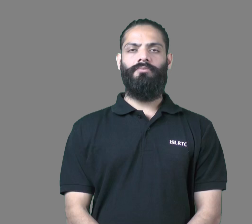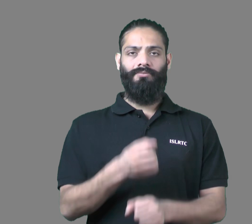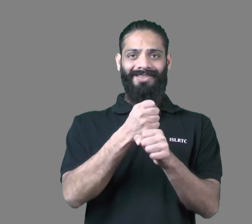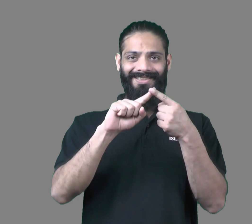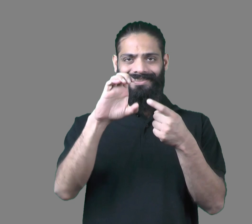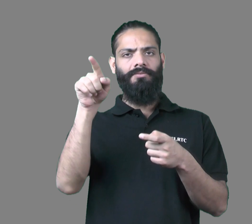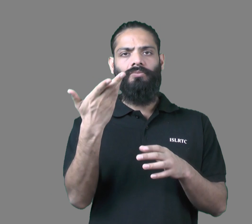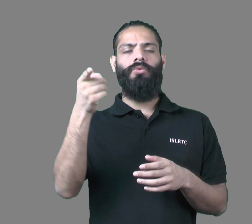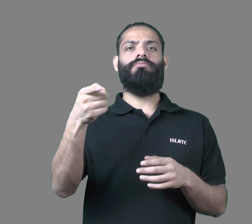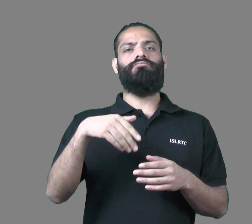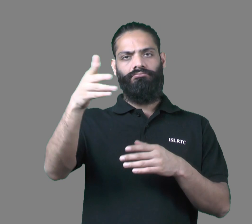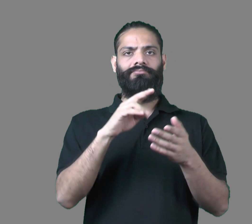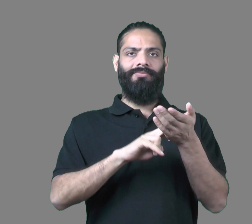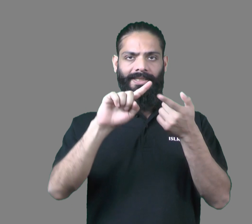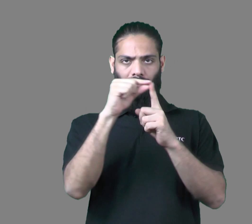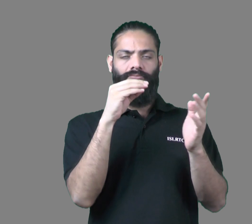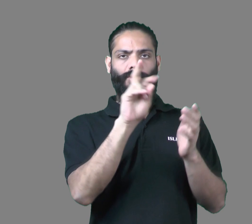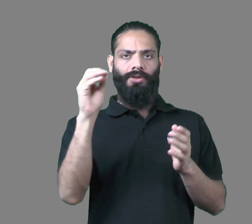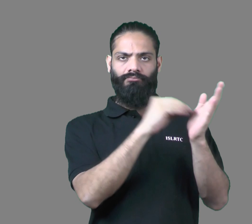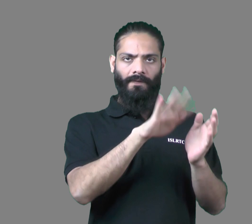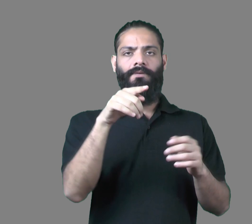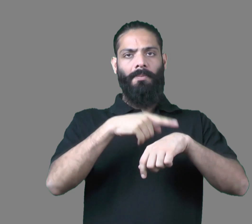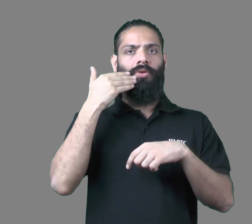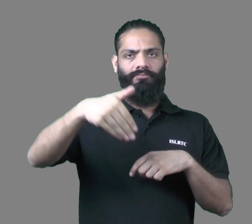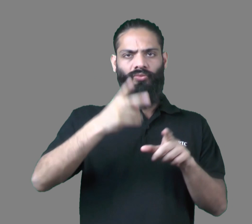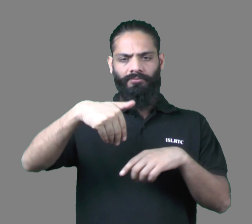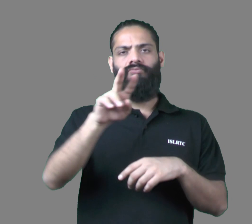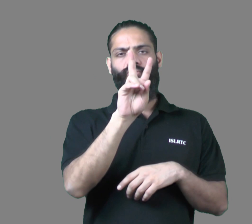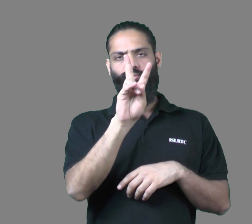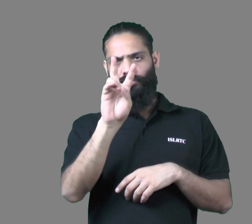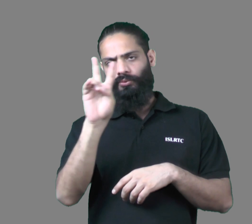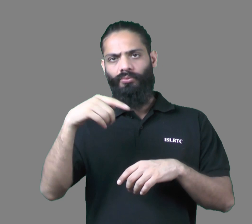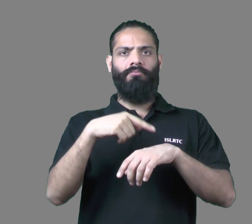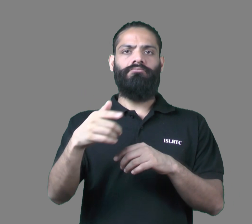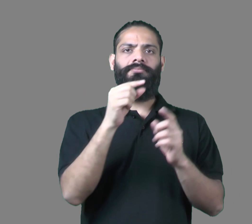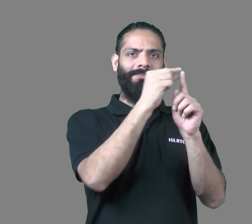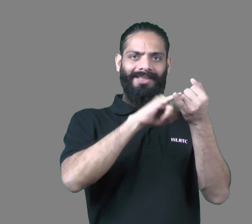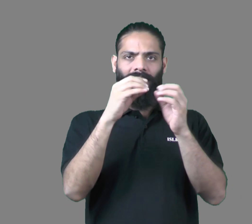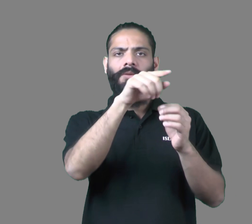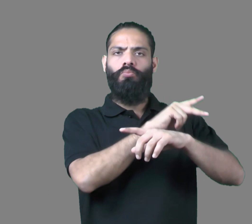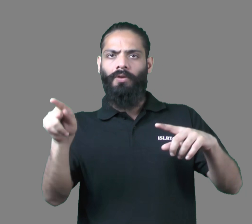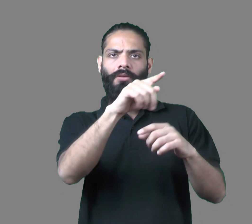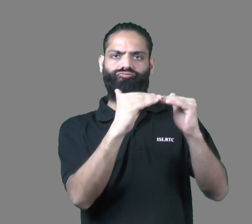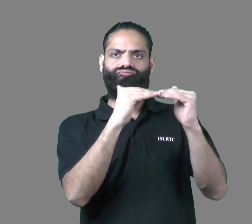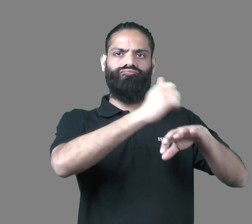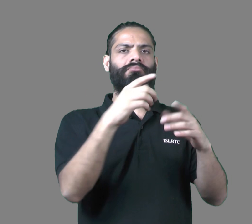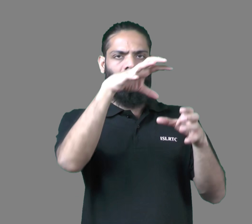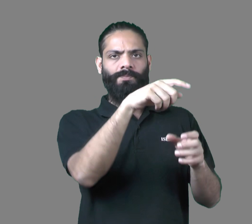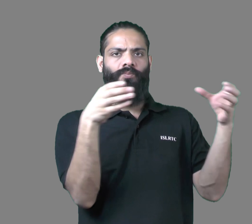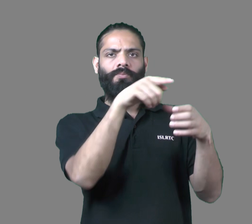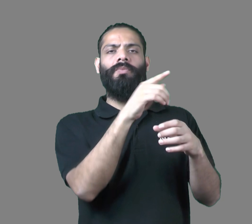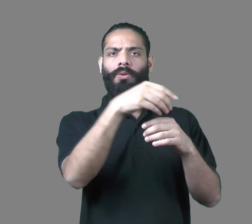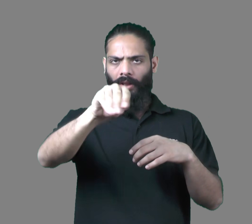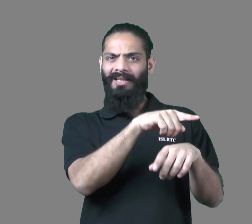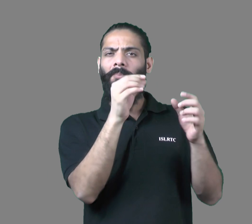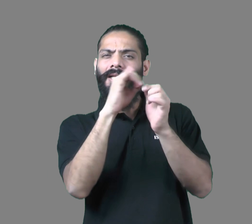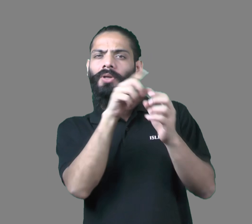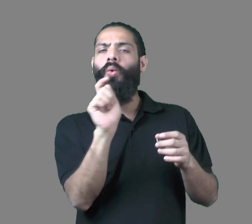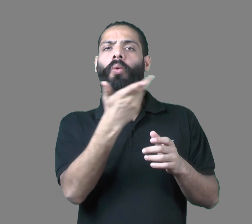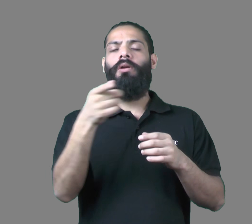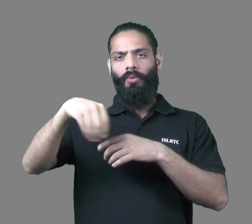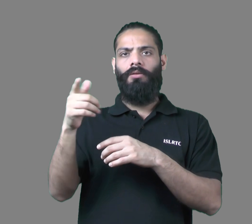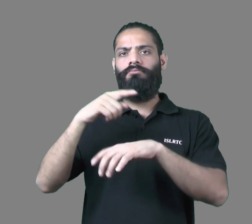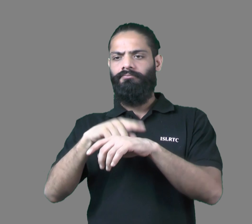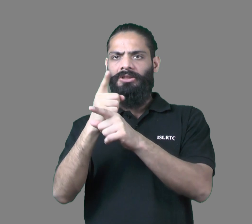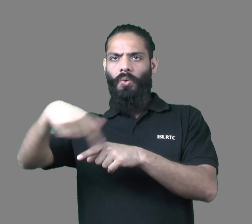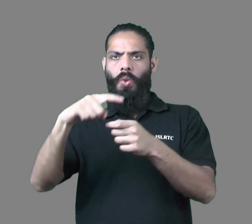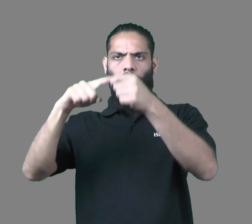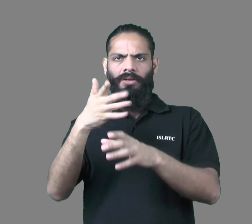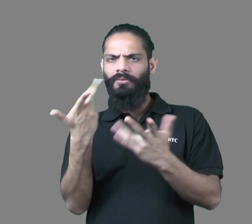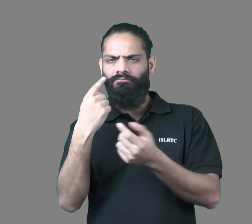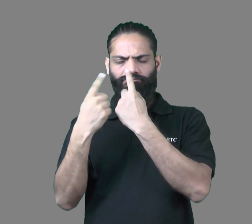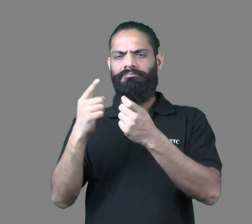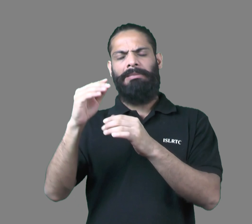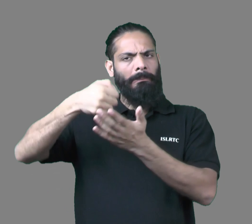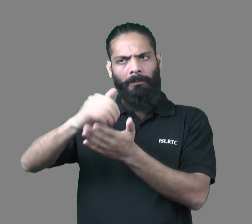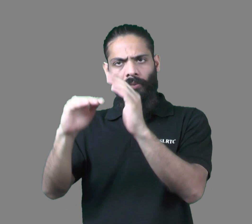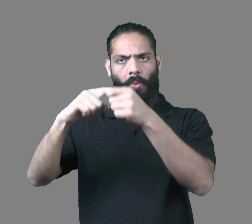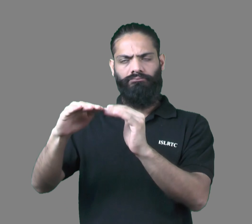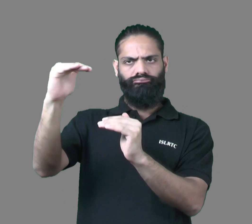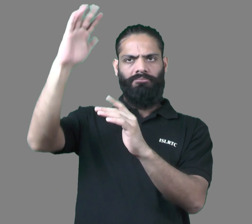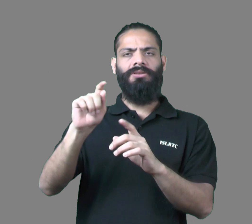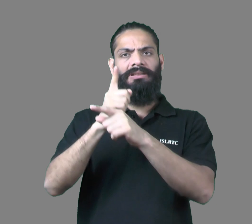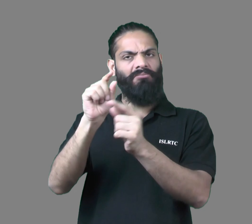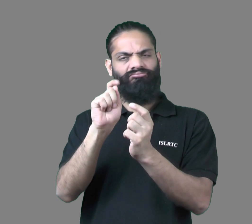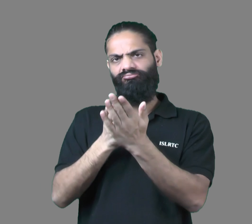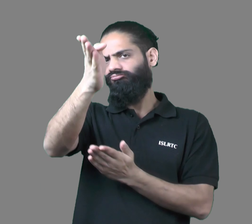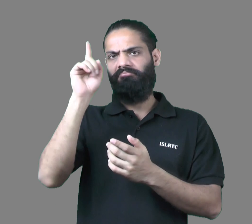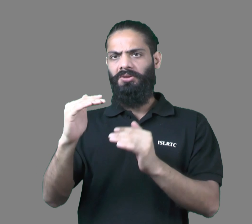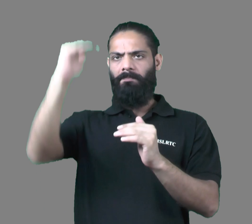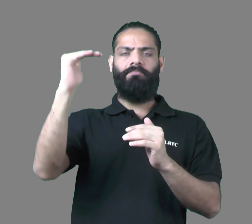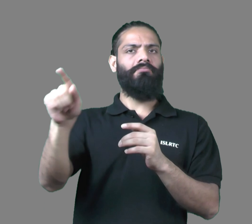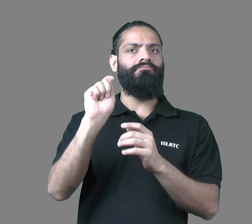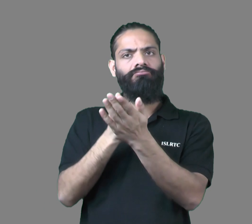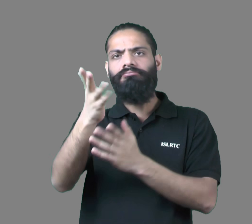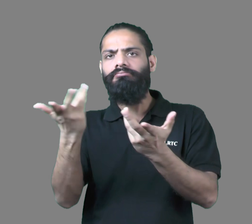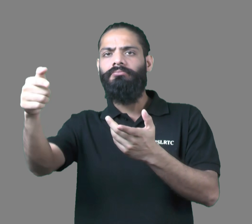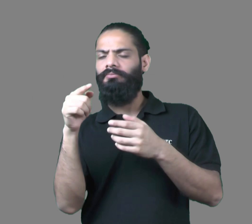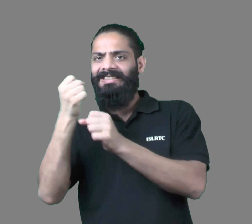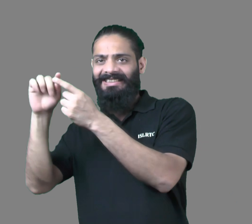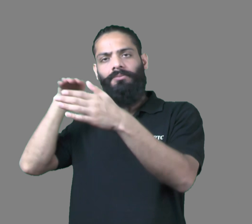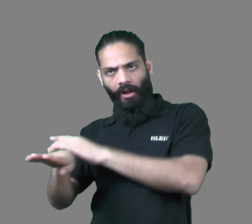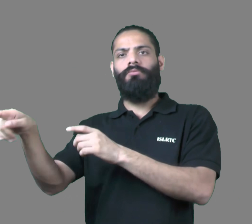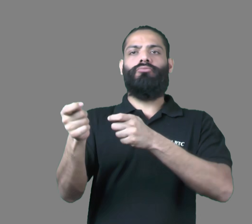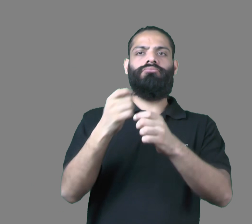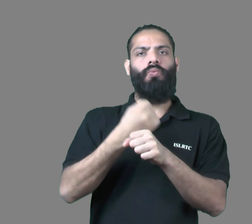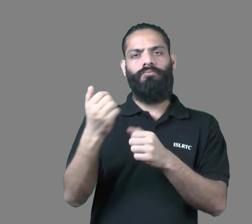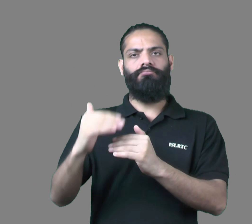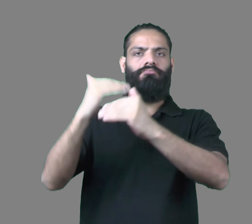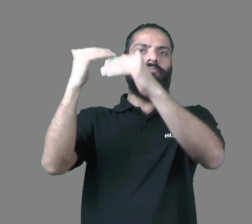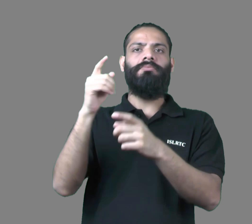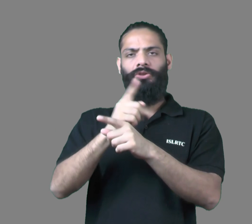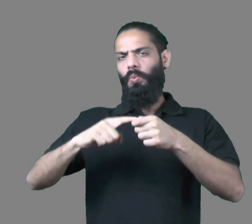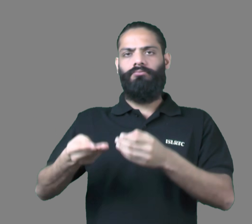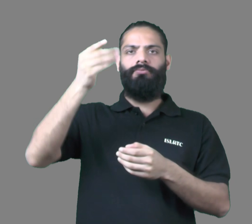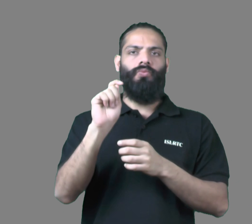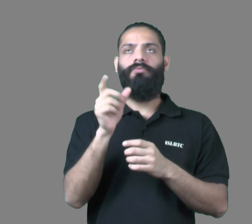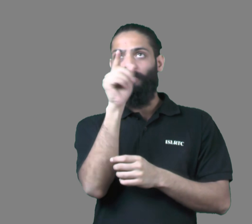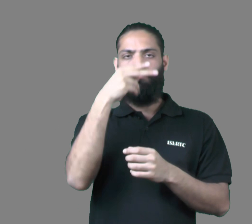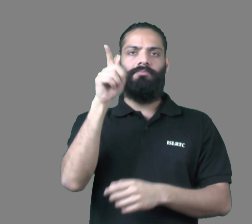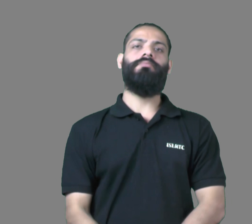General Education Council (GEC)